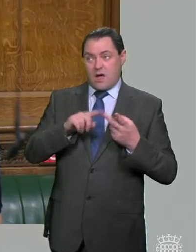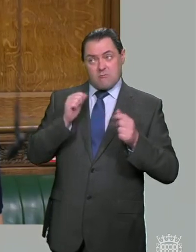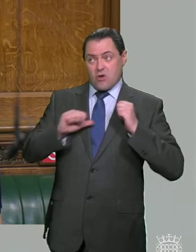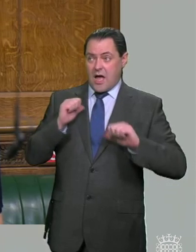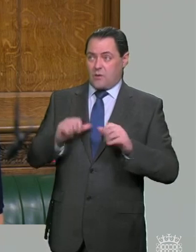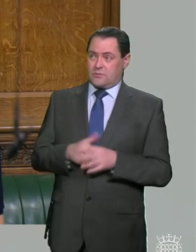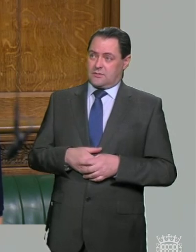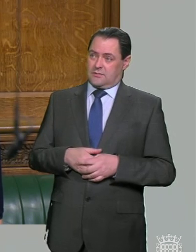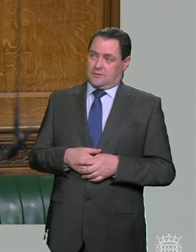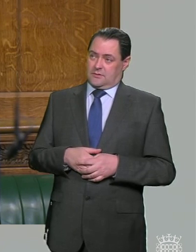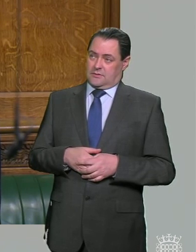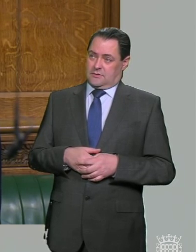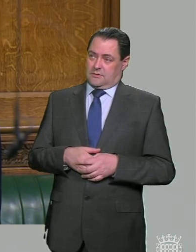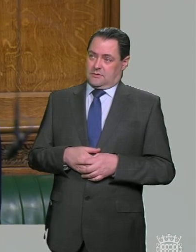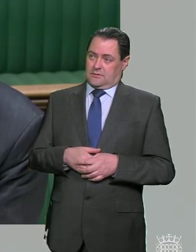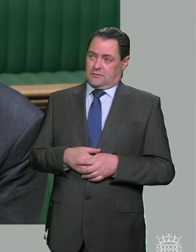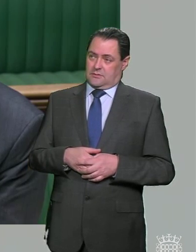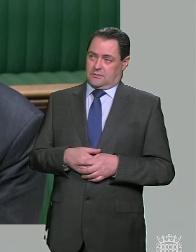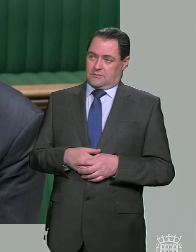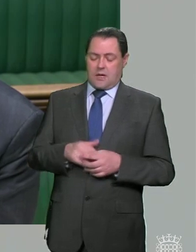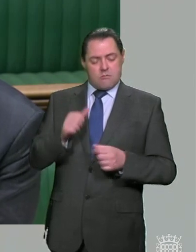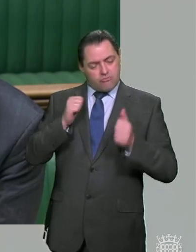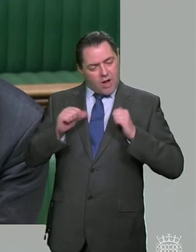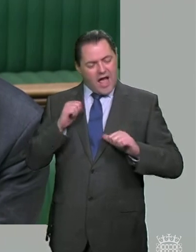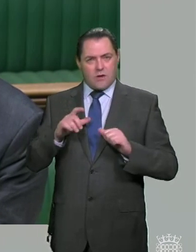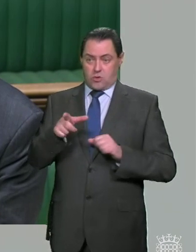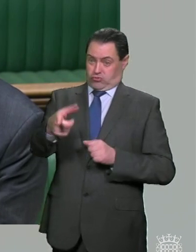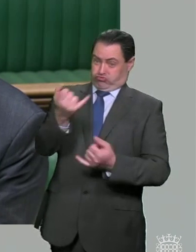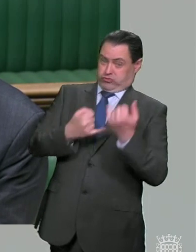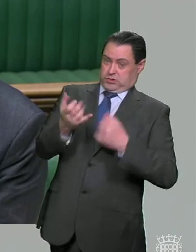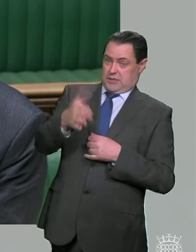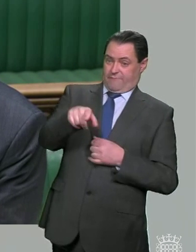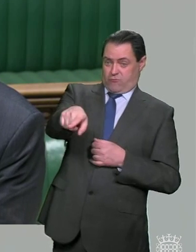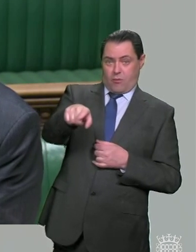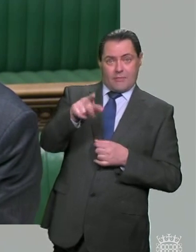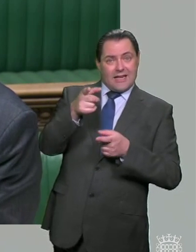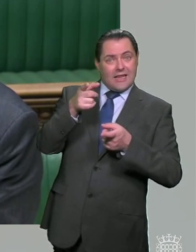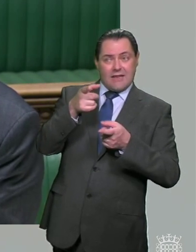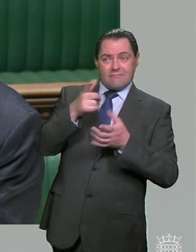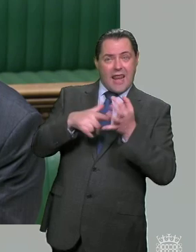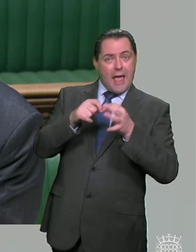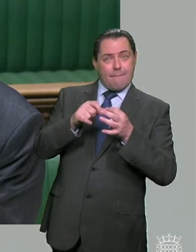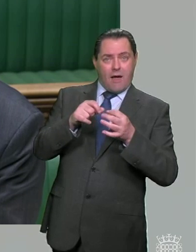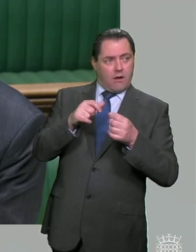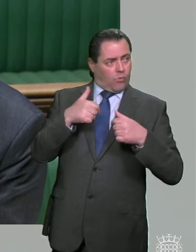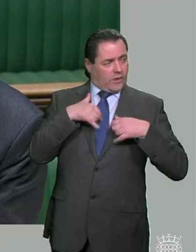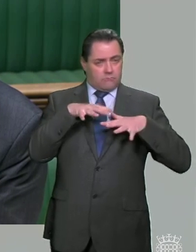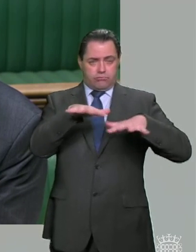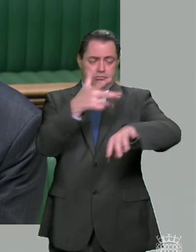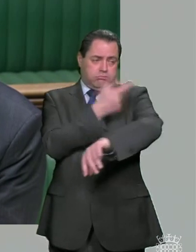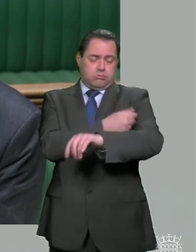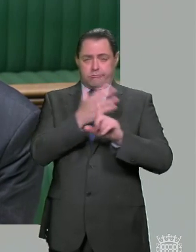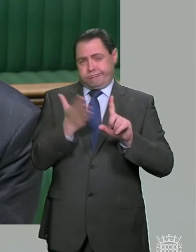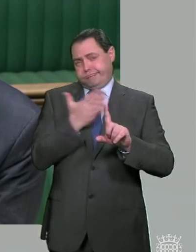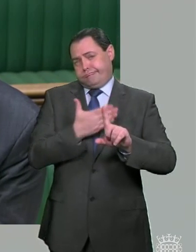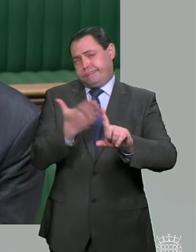I am proud of the decisions that we took. I am proud of what we did—criticised by the Labour party—to roll out vaccines at record speed.